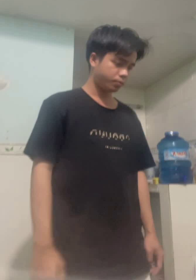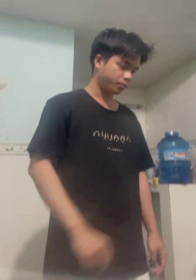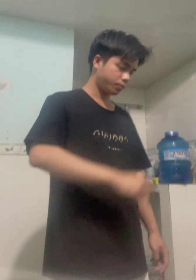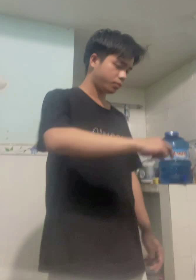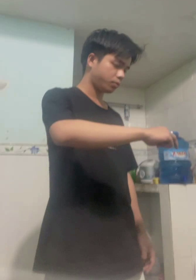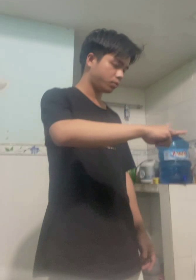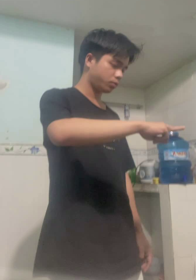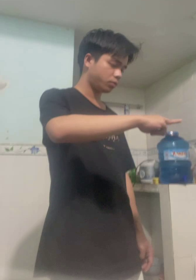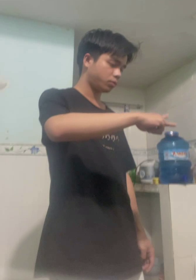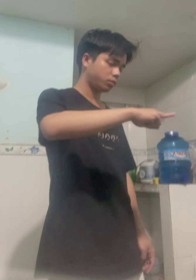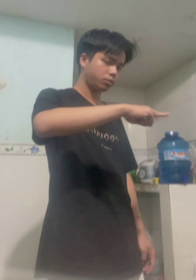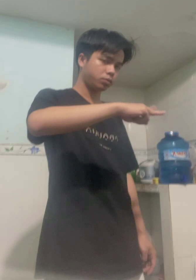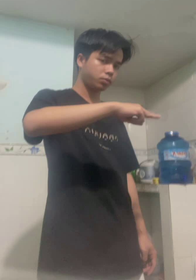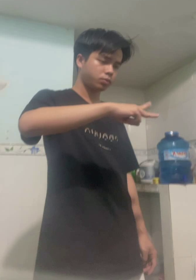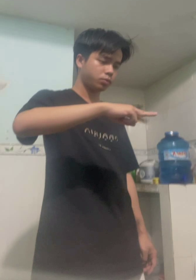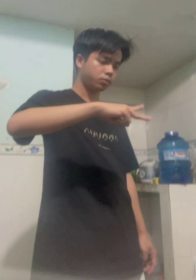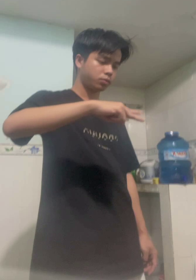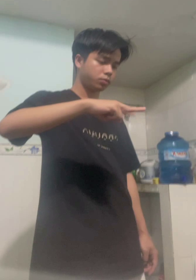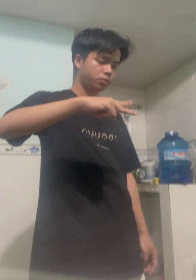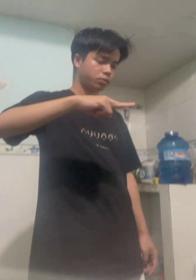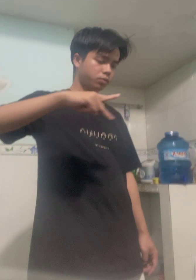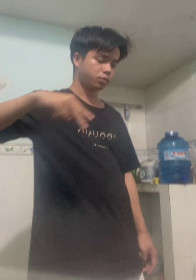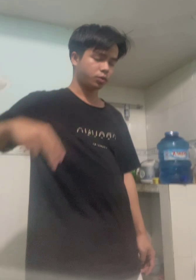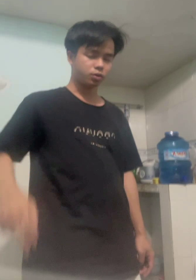boi